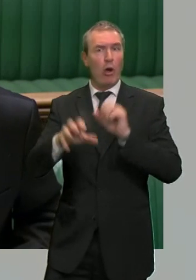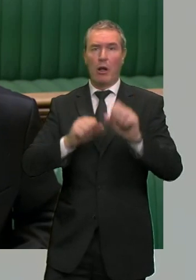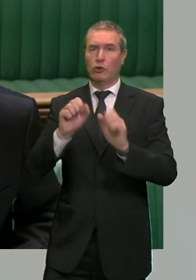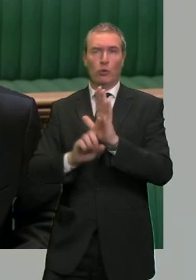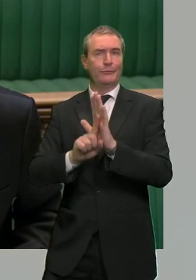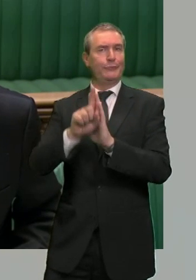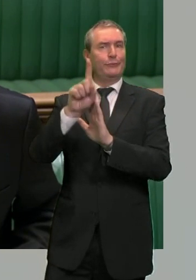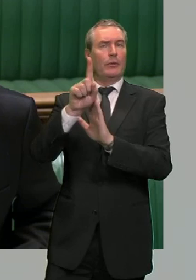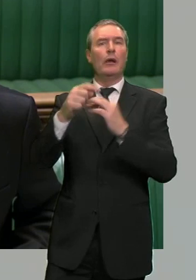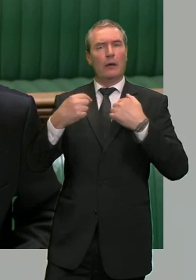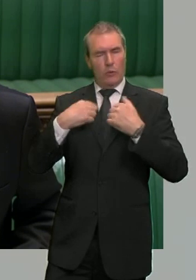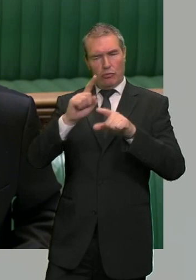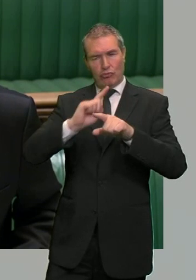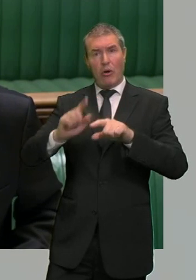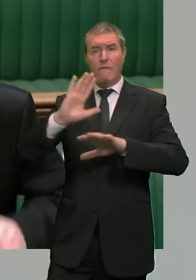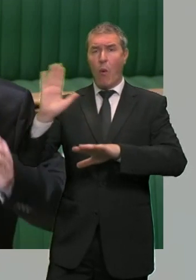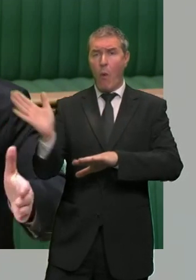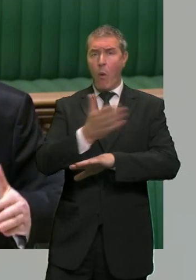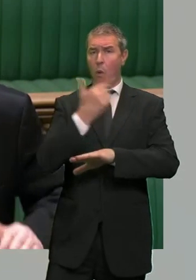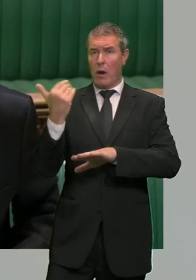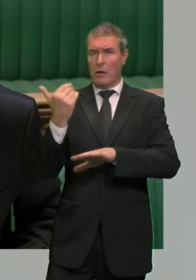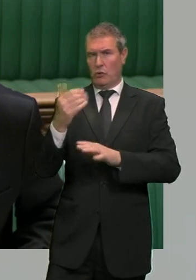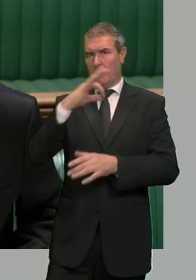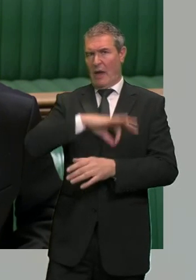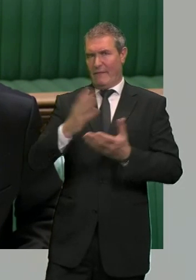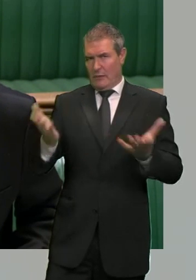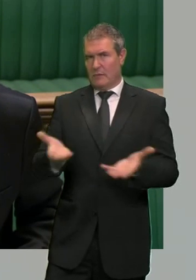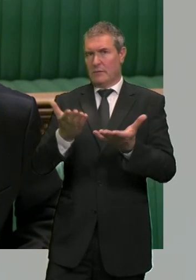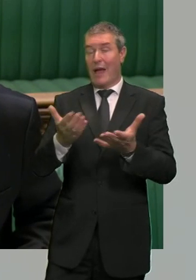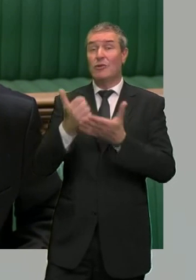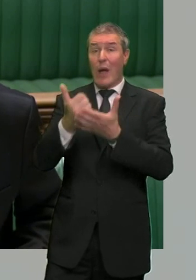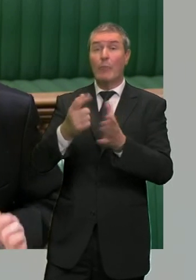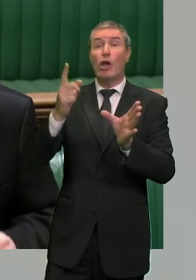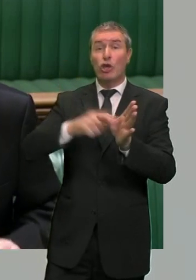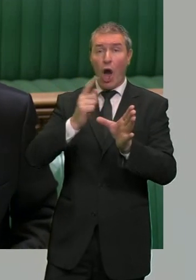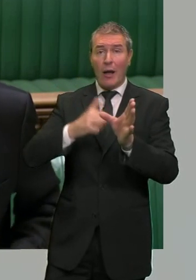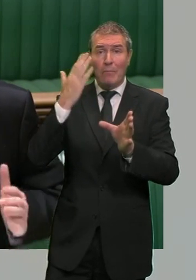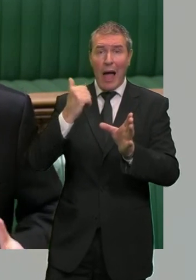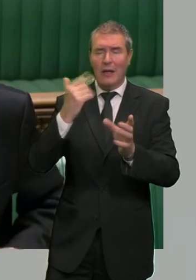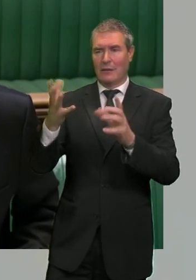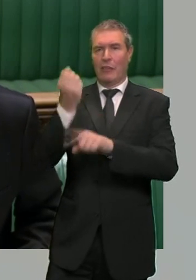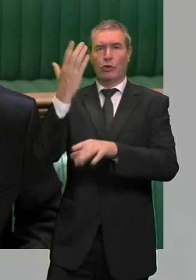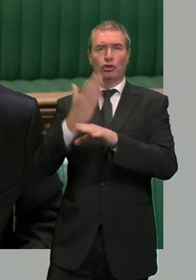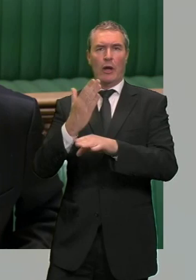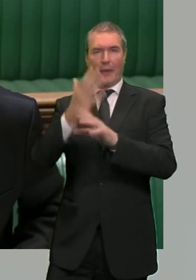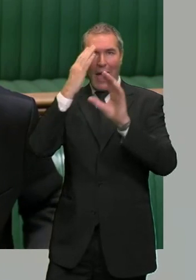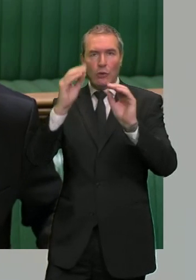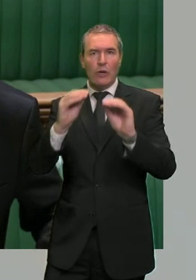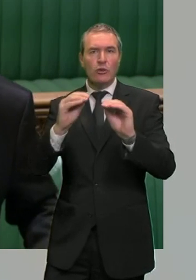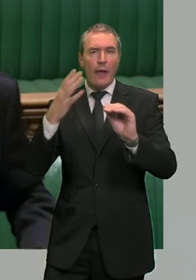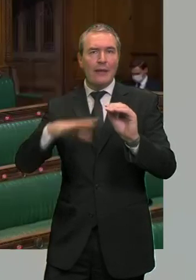We will do everything we can to stamp it out, particularly to help young black people get the jobs and the education they need.